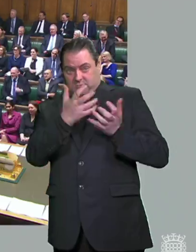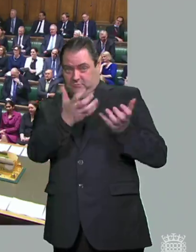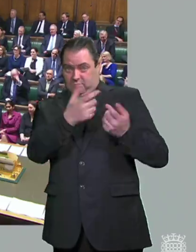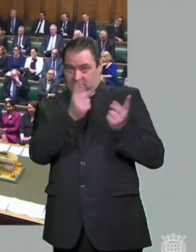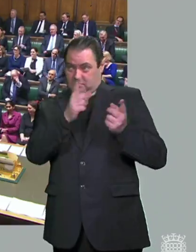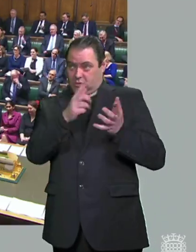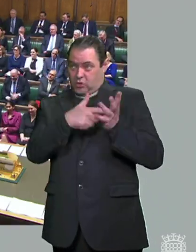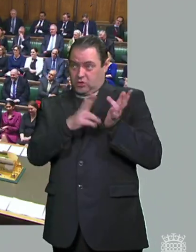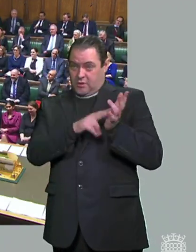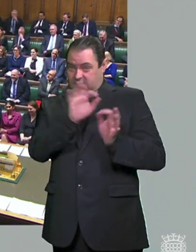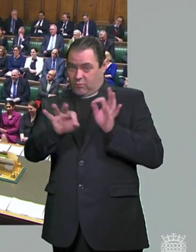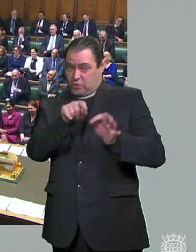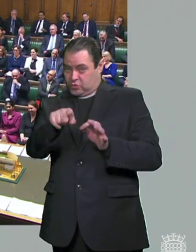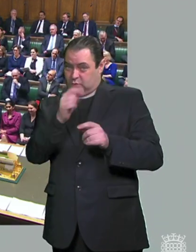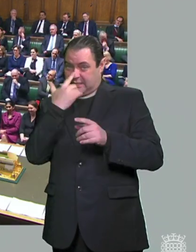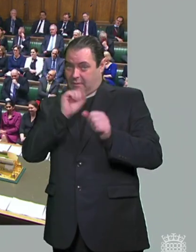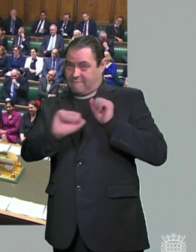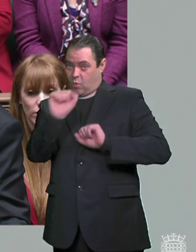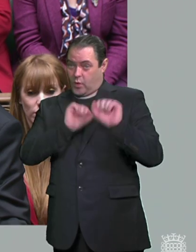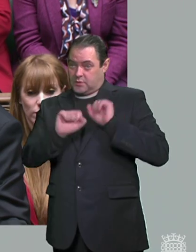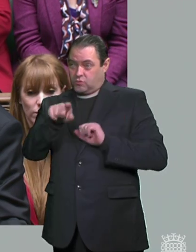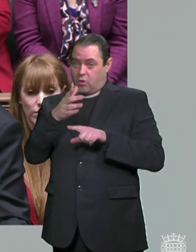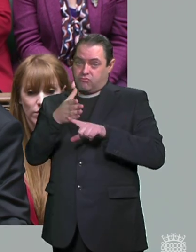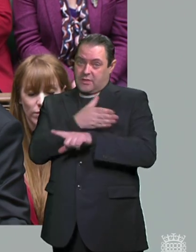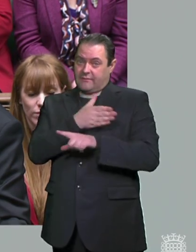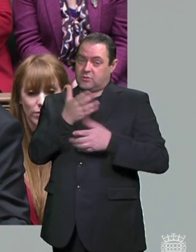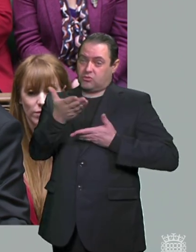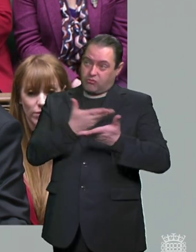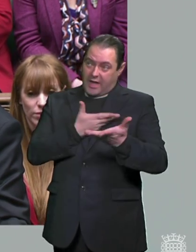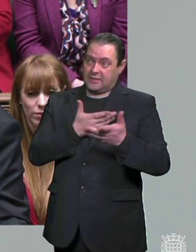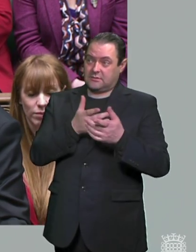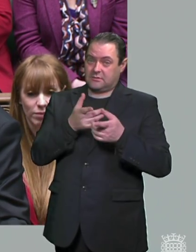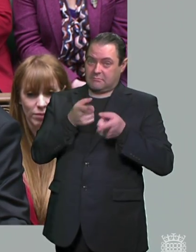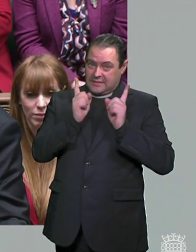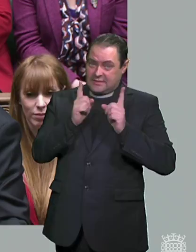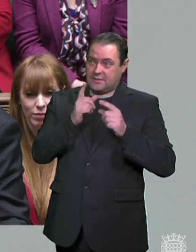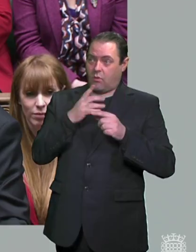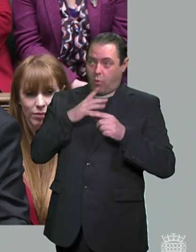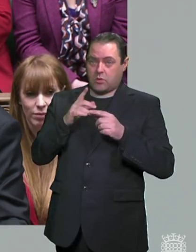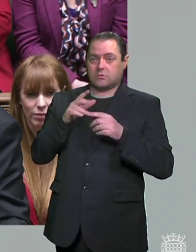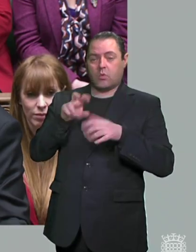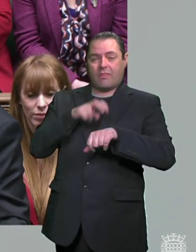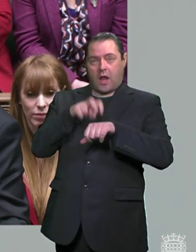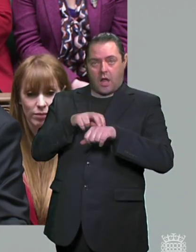The Prime Minister’s predecessors wasted months pushing the Northern Ireland Protocol Bill.